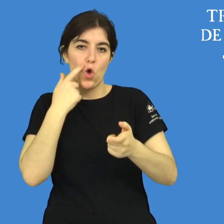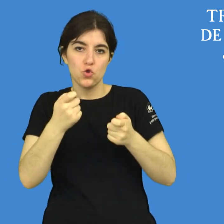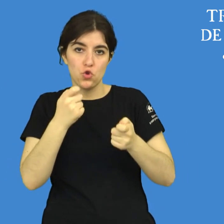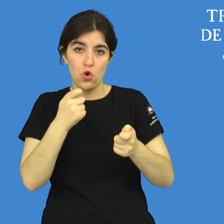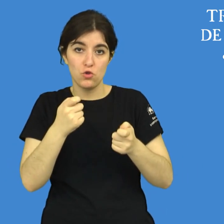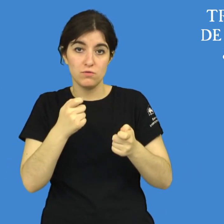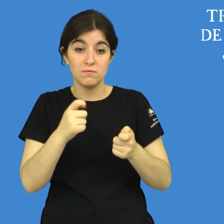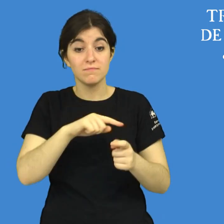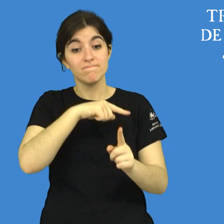control